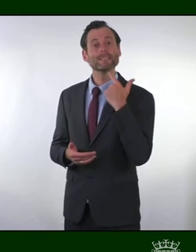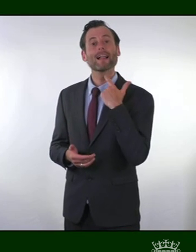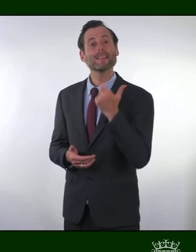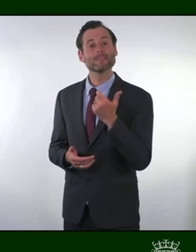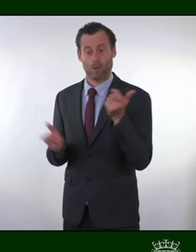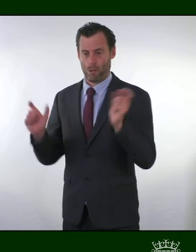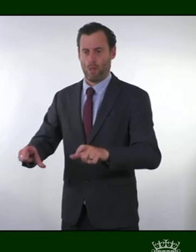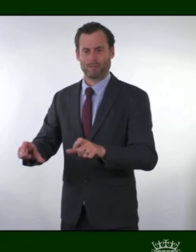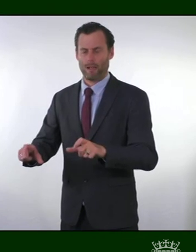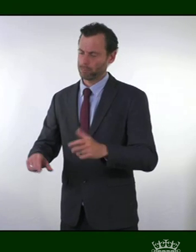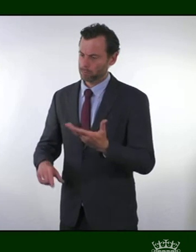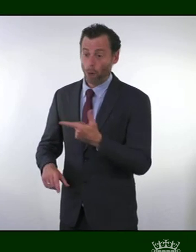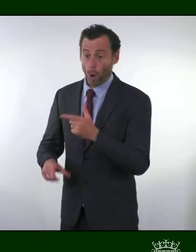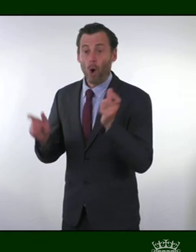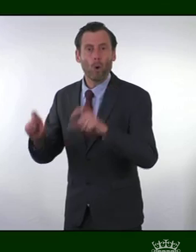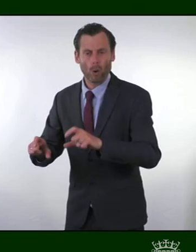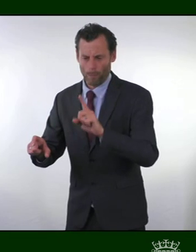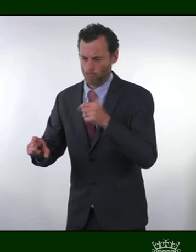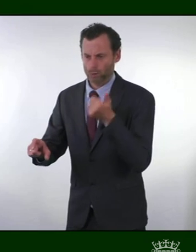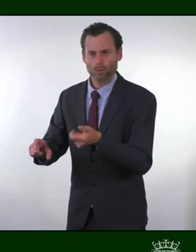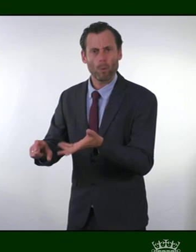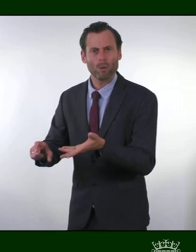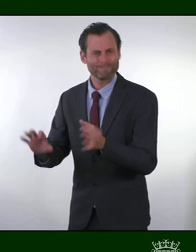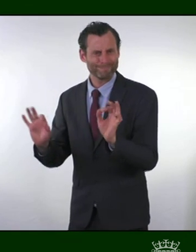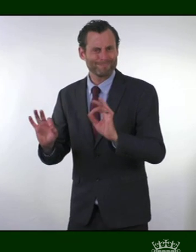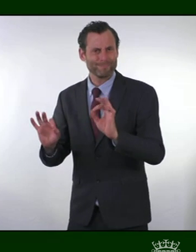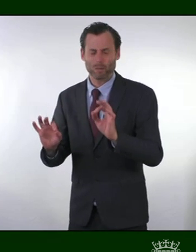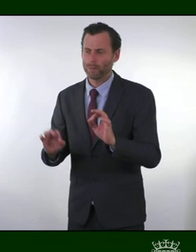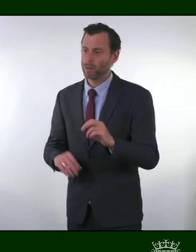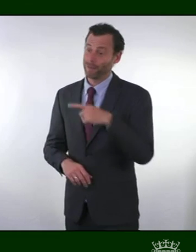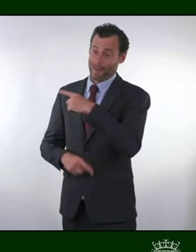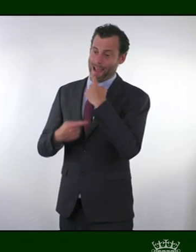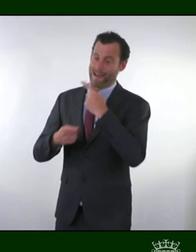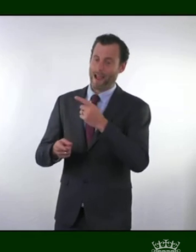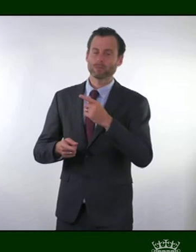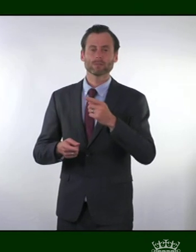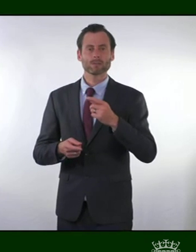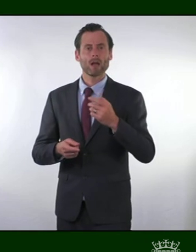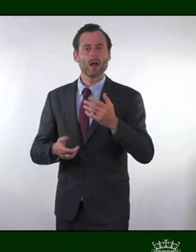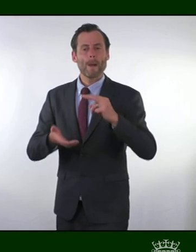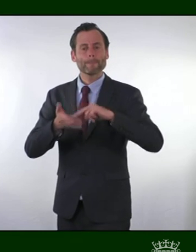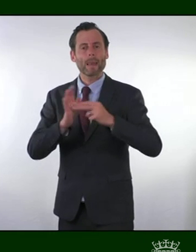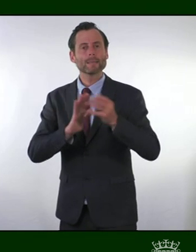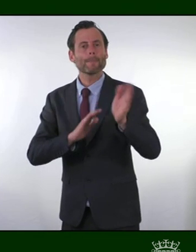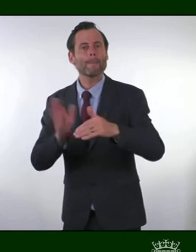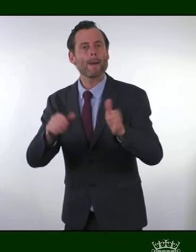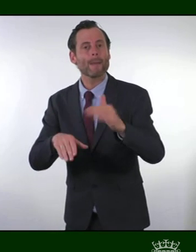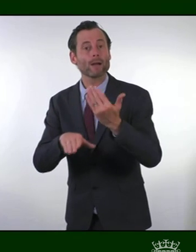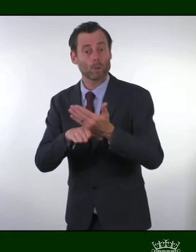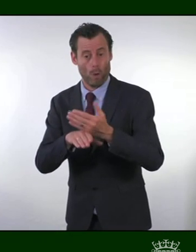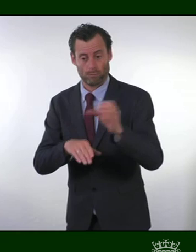I hear what the Chancellor says about encouraging people back to work and about a bonus for employers who do, but for many people it will not be safe to go back to work.